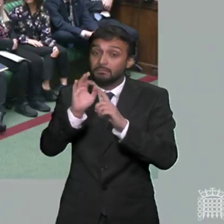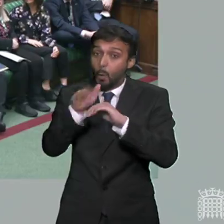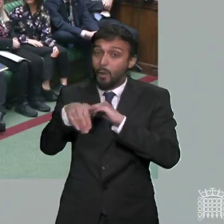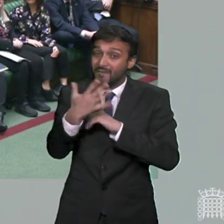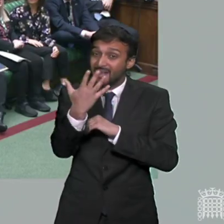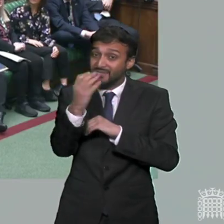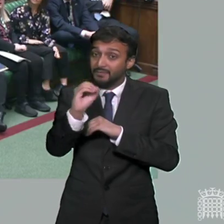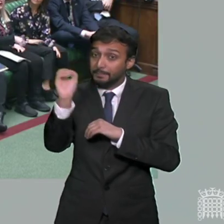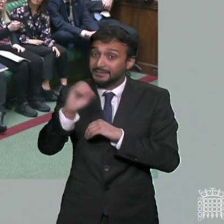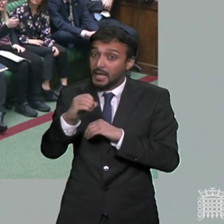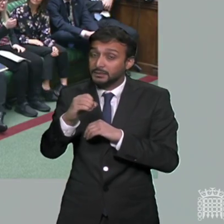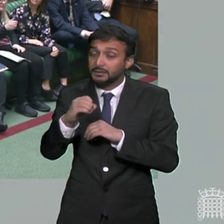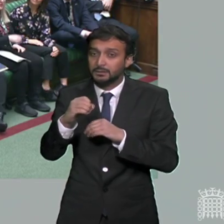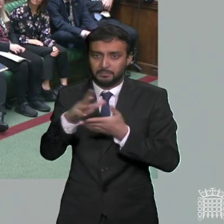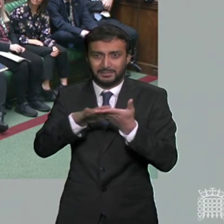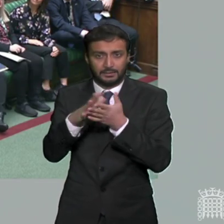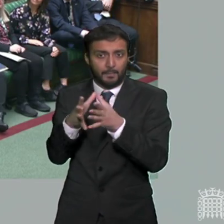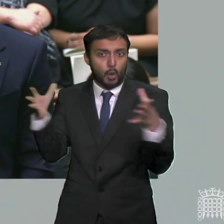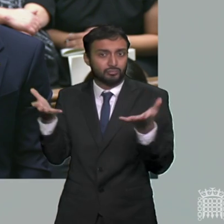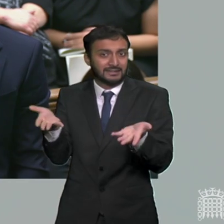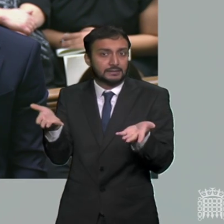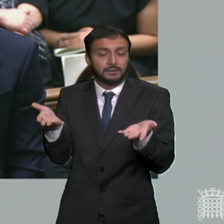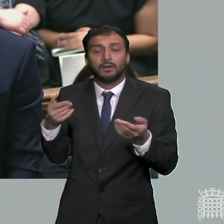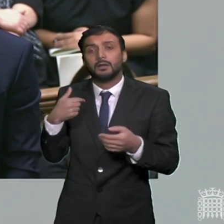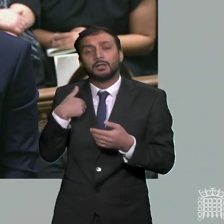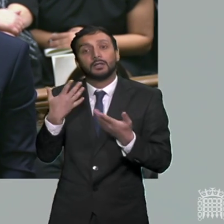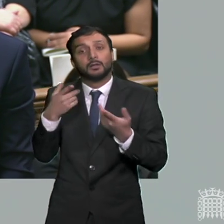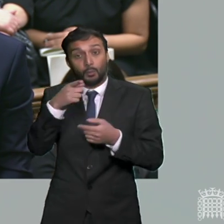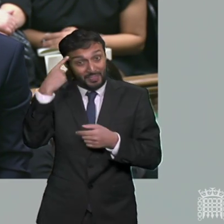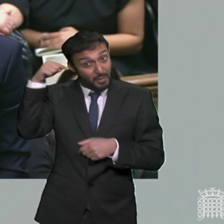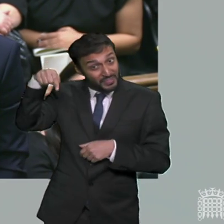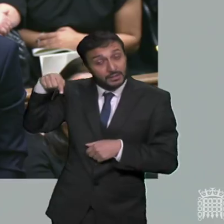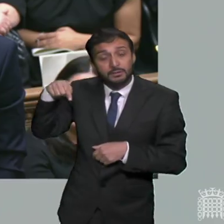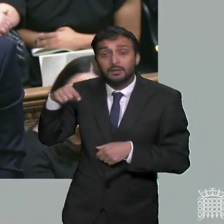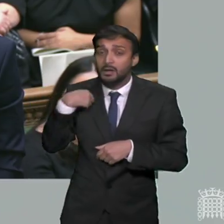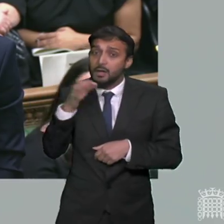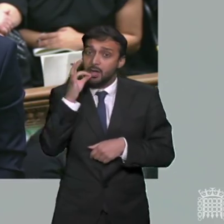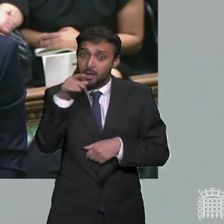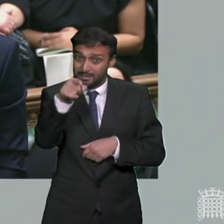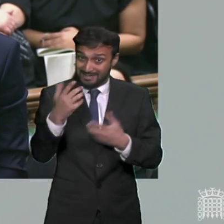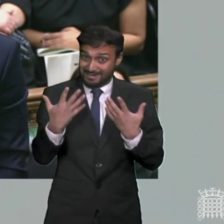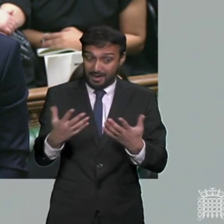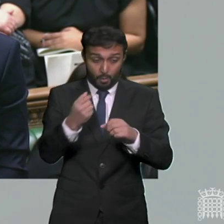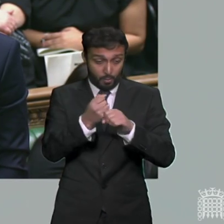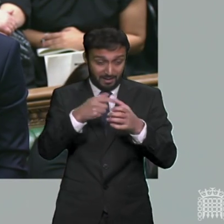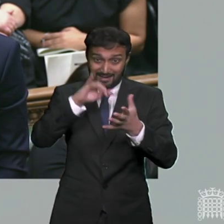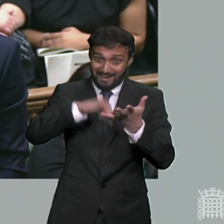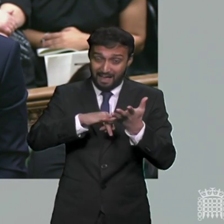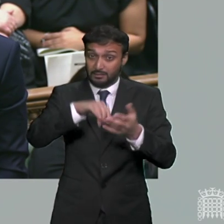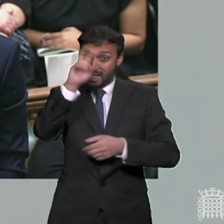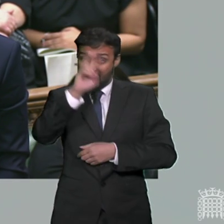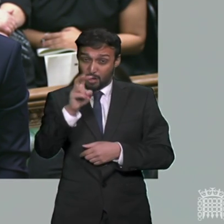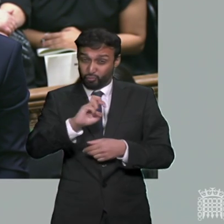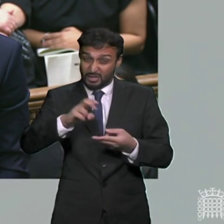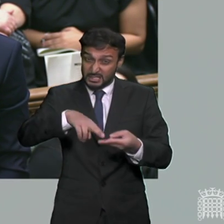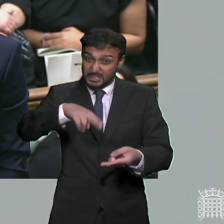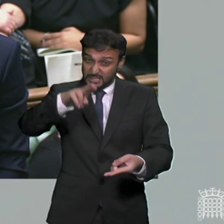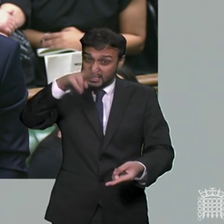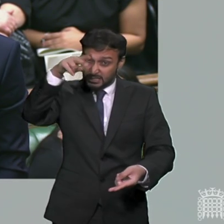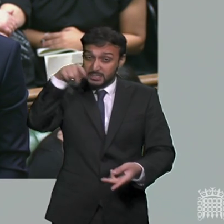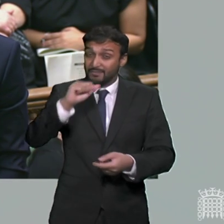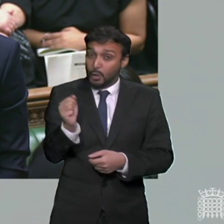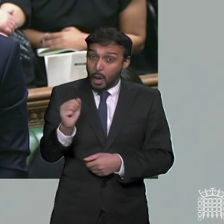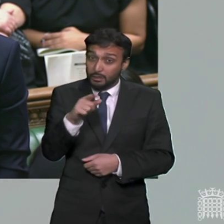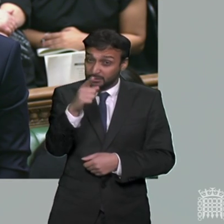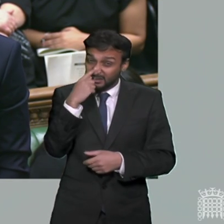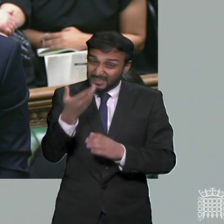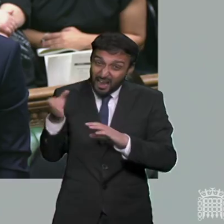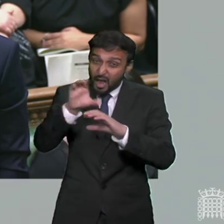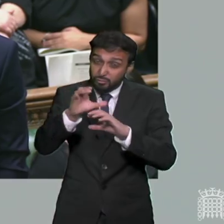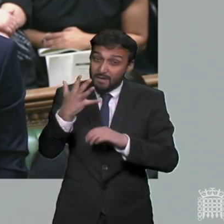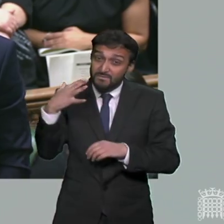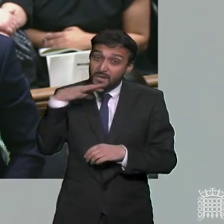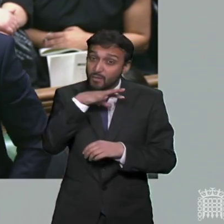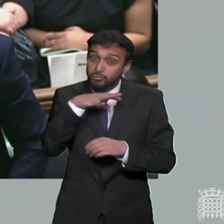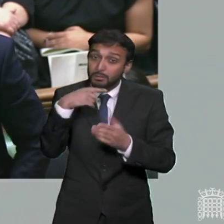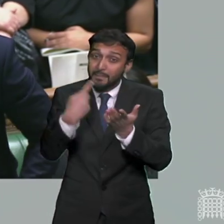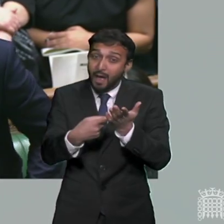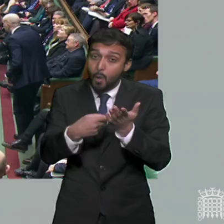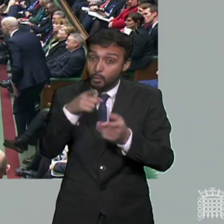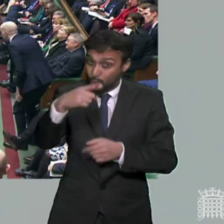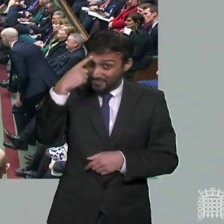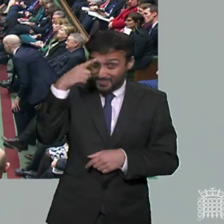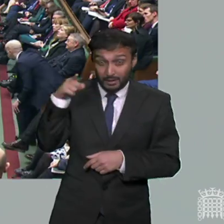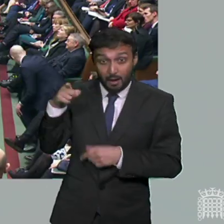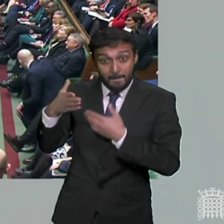In that context, does the Prime Minister consider that increasing energy bills for households in energy-rich Scotland by a further £500 will cause those poll numbers to rise or fall?